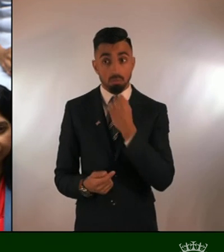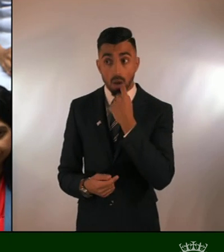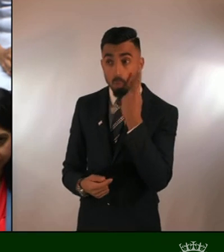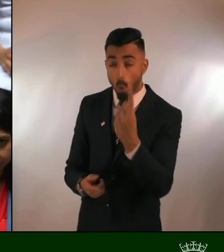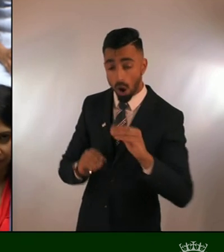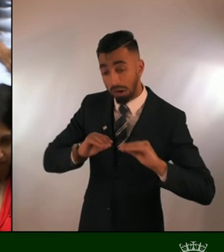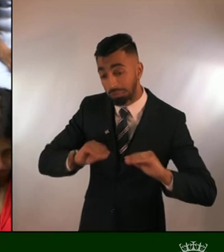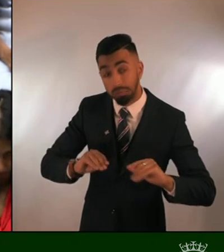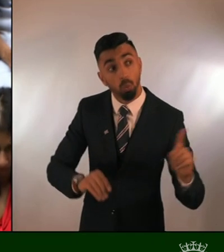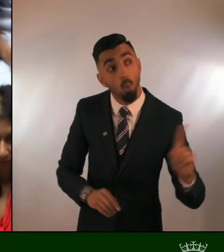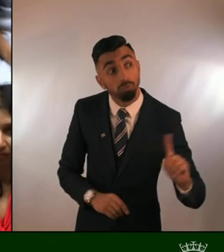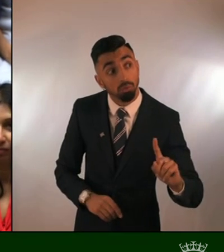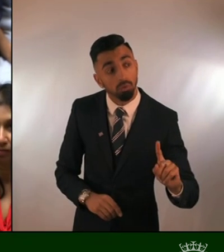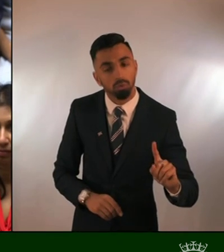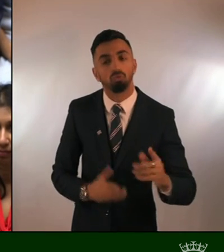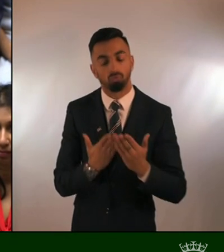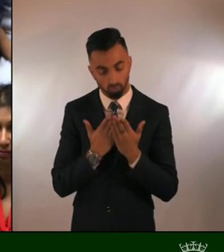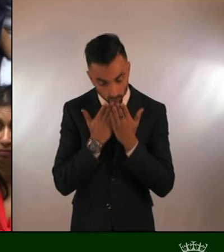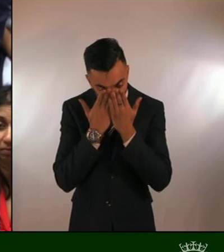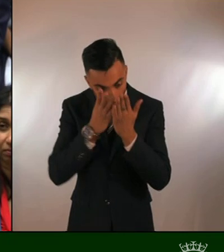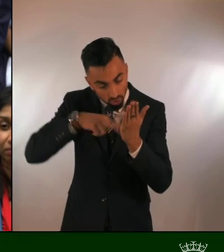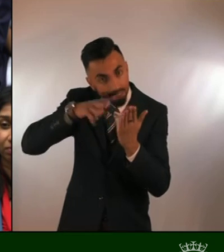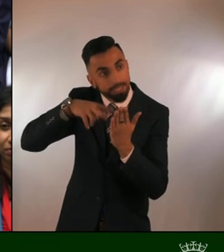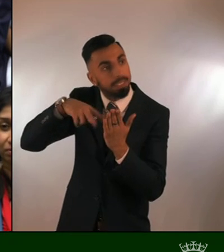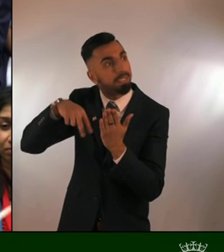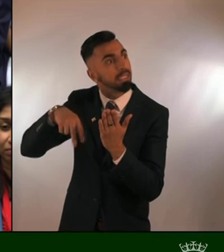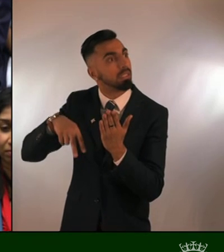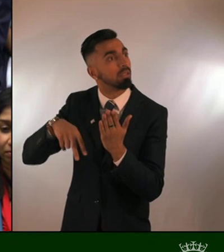And yet digital publications are subject to VAT.